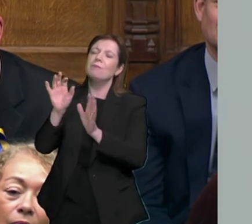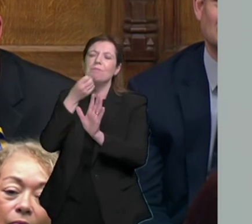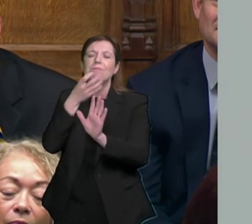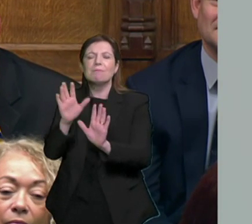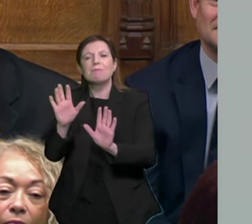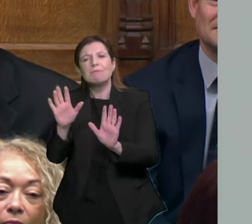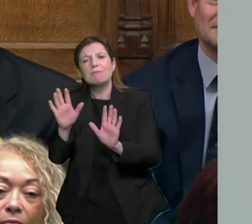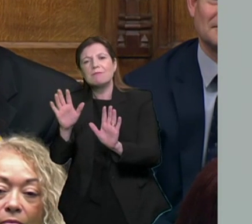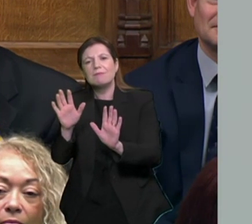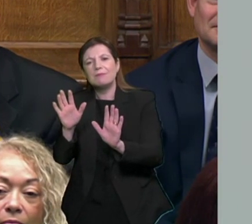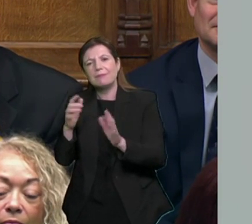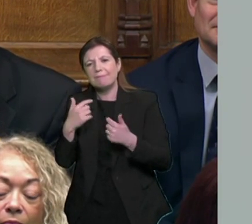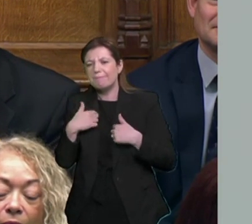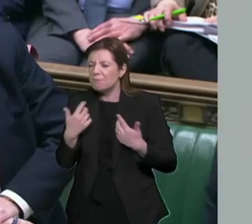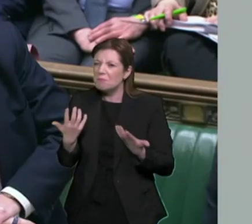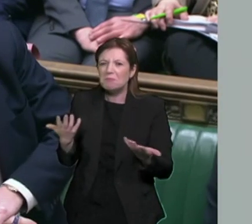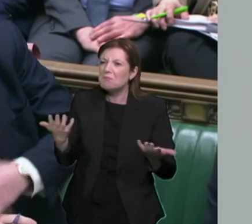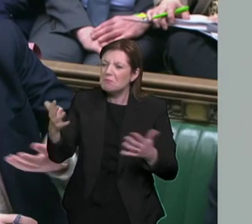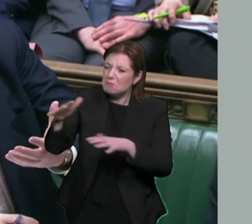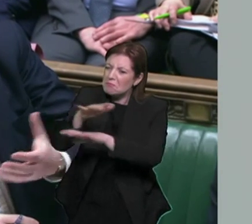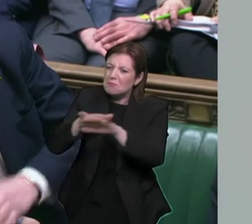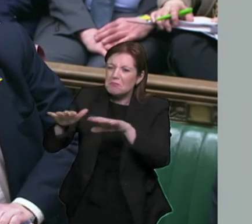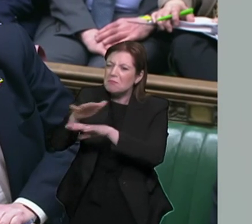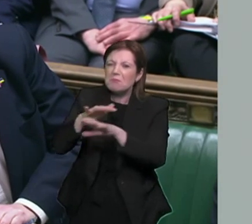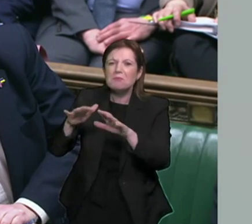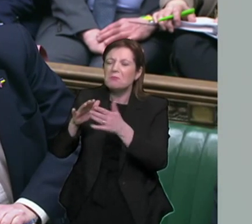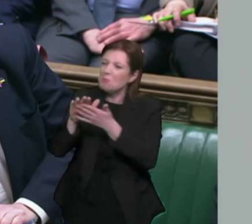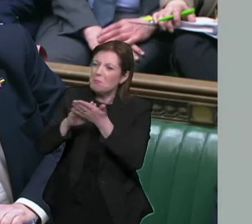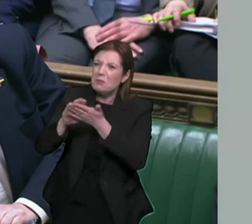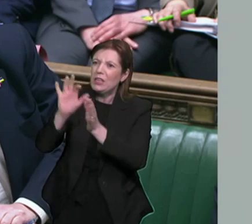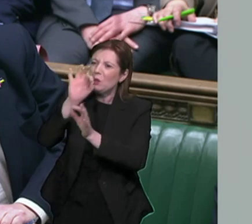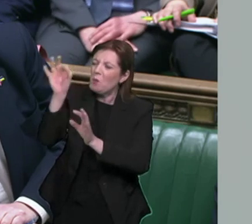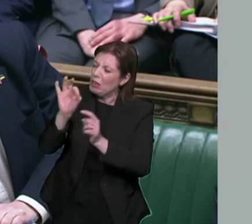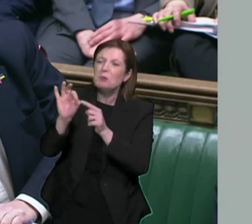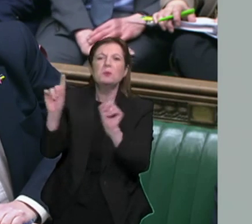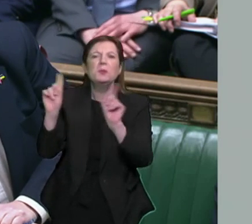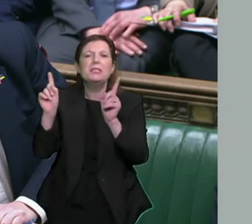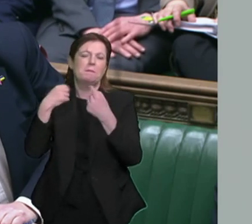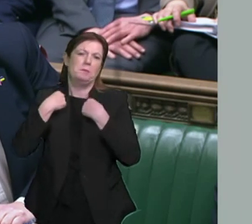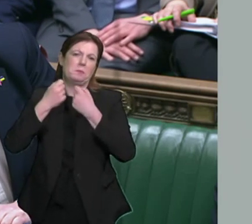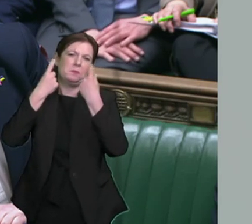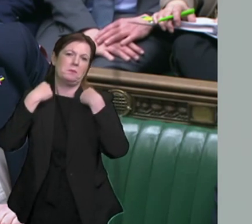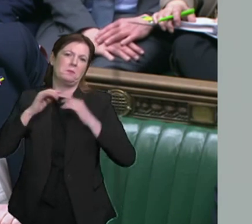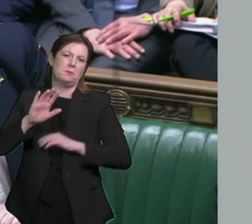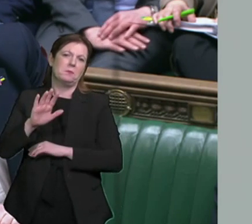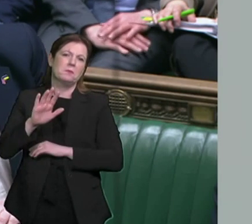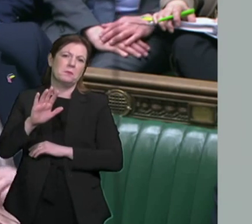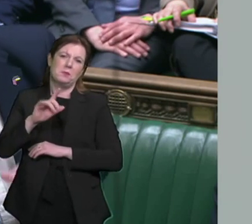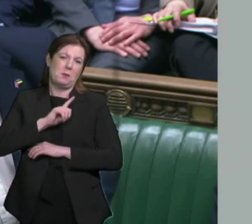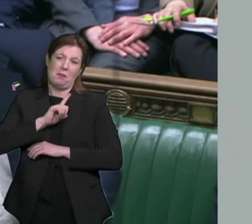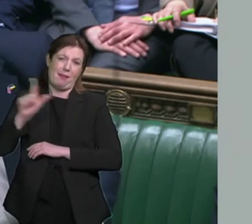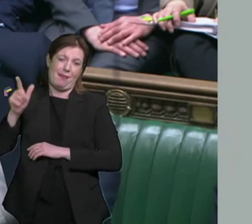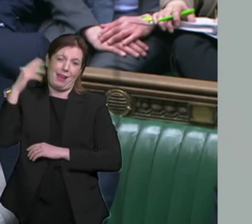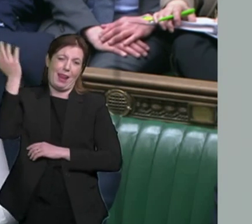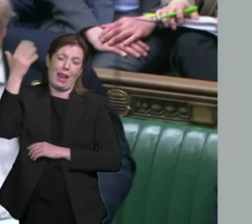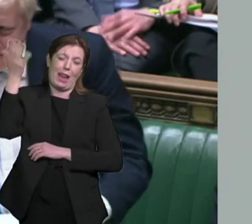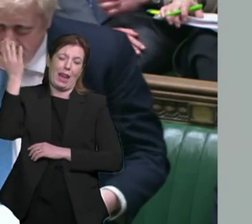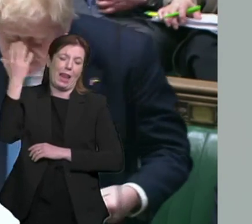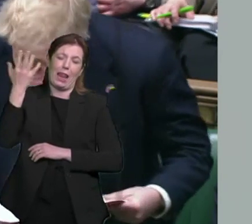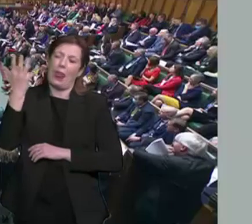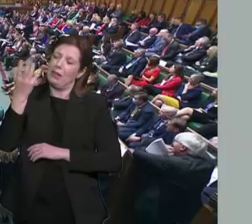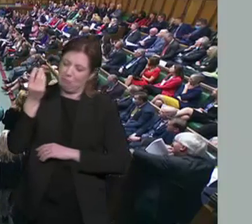I admire his style, but I am afraid that I simply fail to detect any crouton of substance in the minestrone of nonsense that he has just spoken.